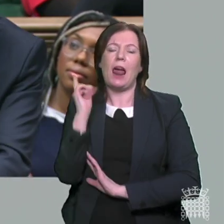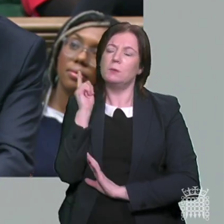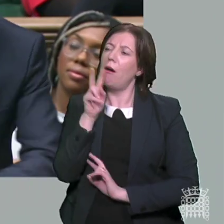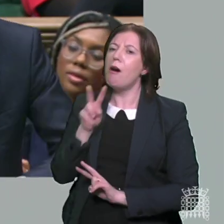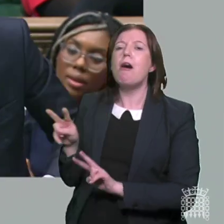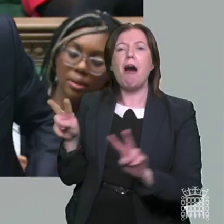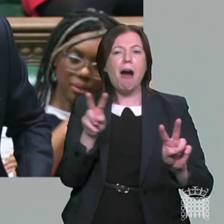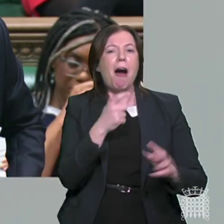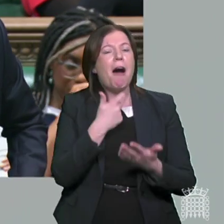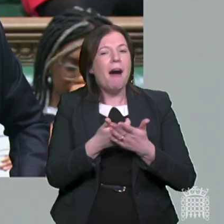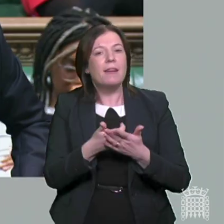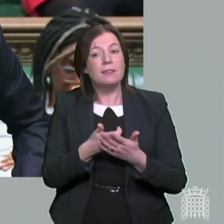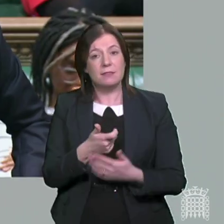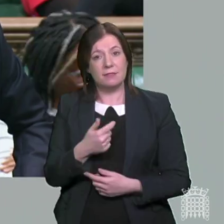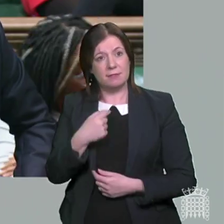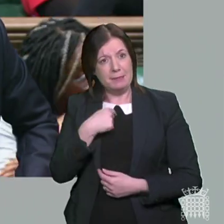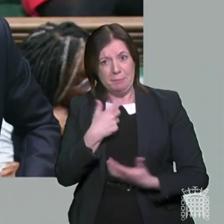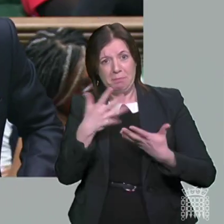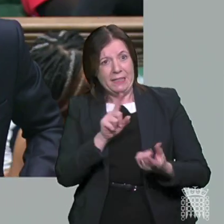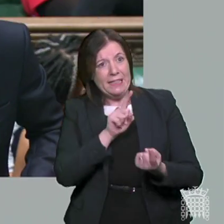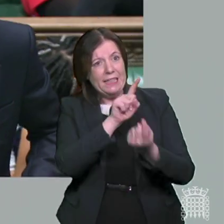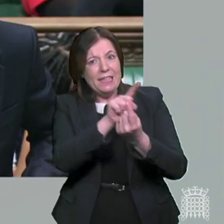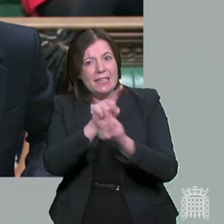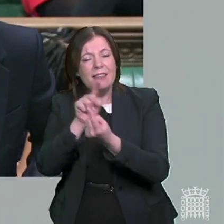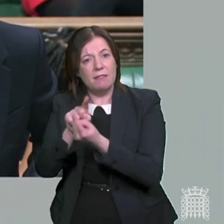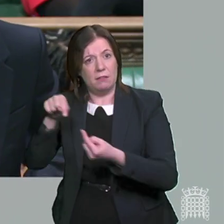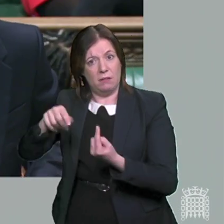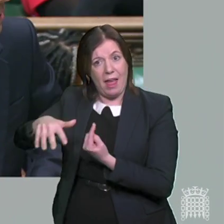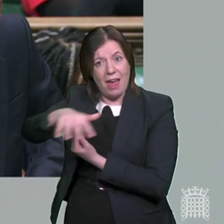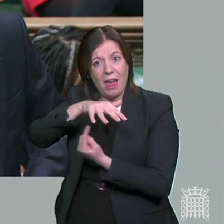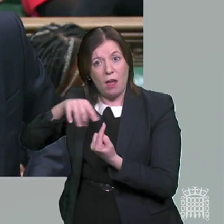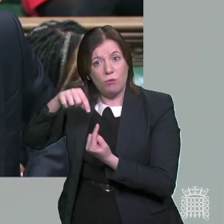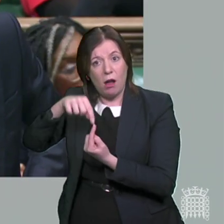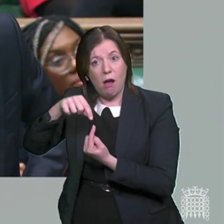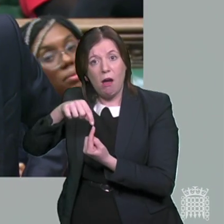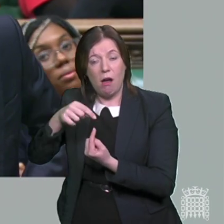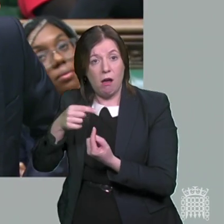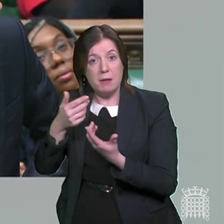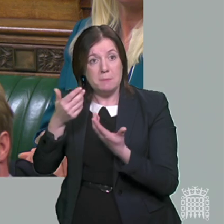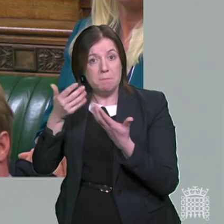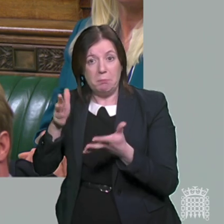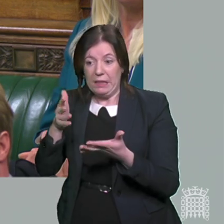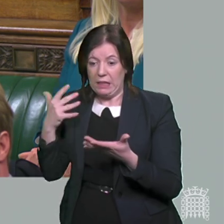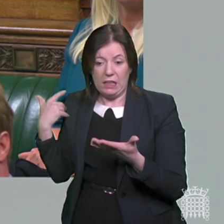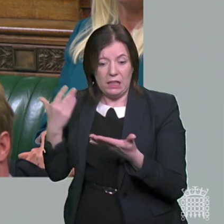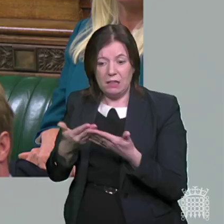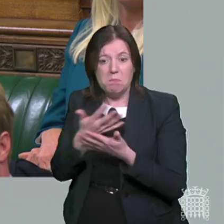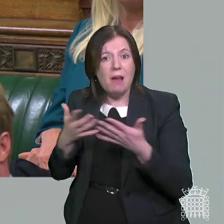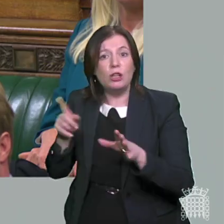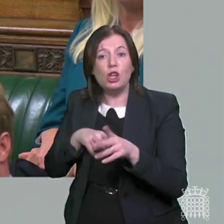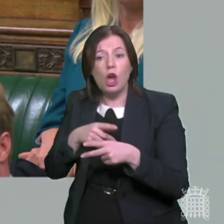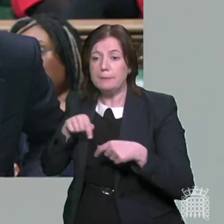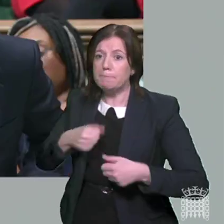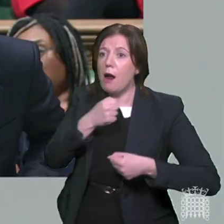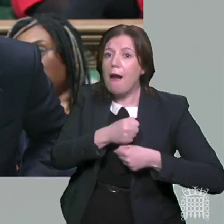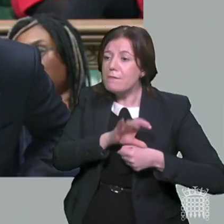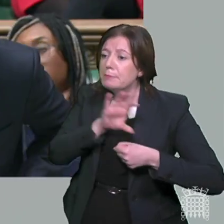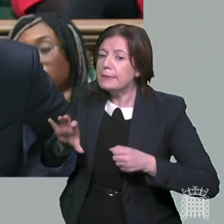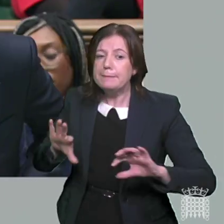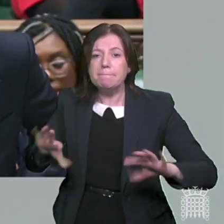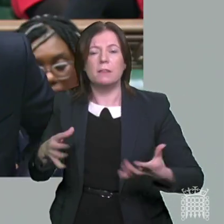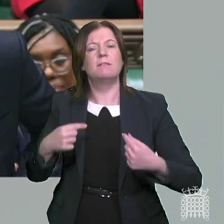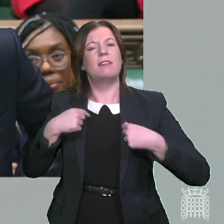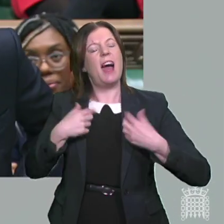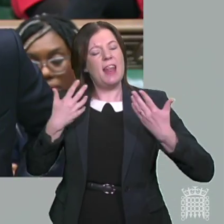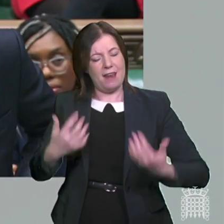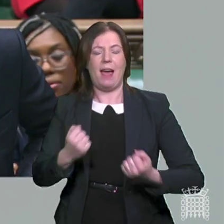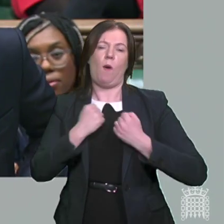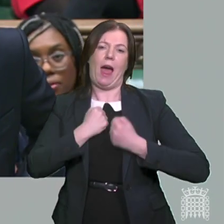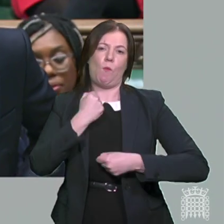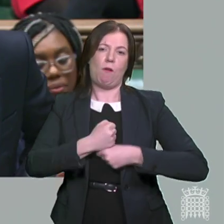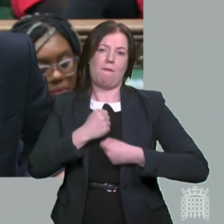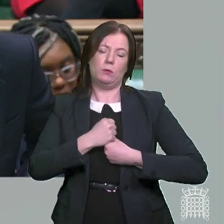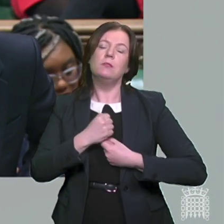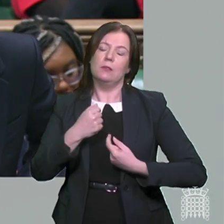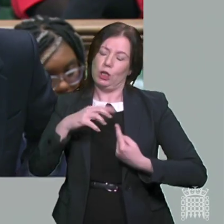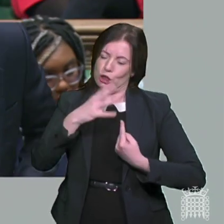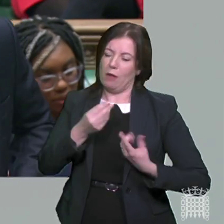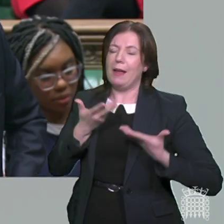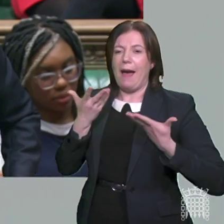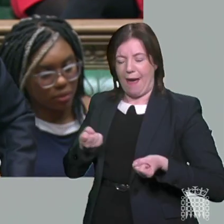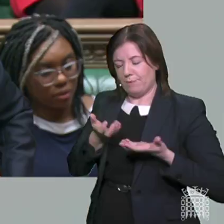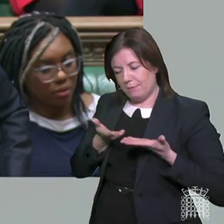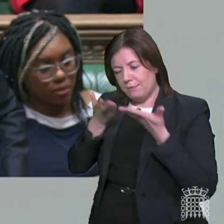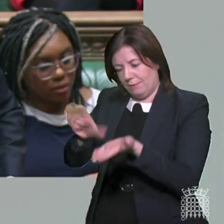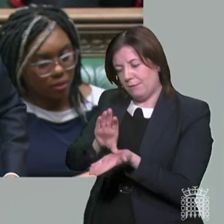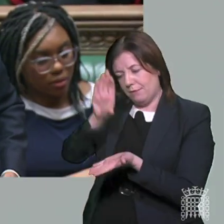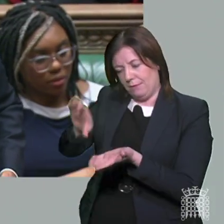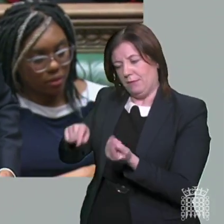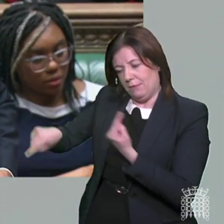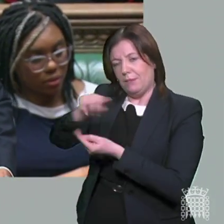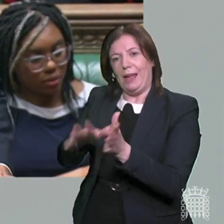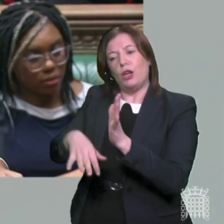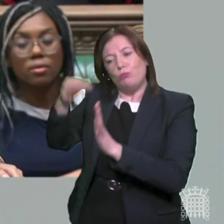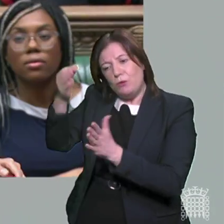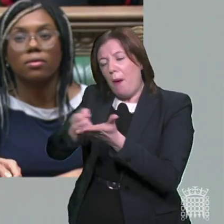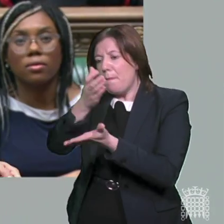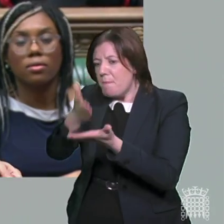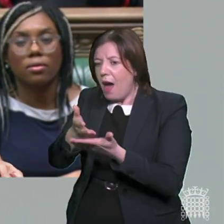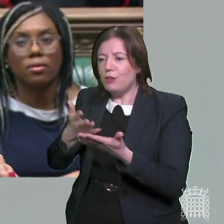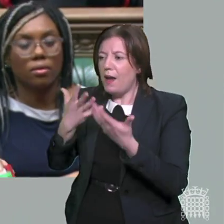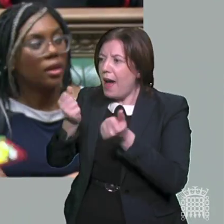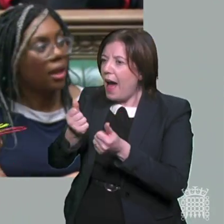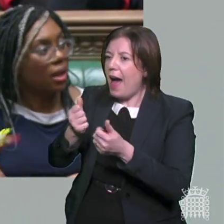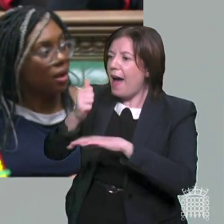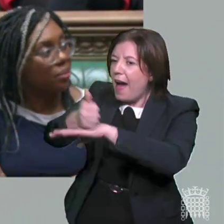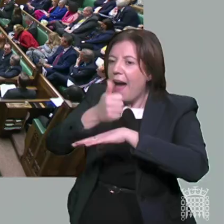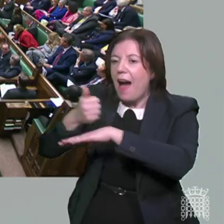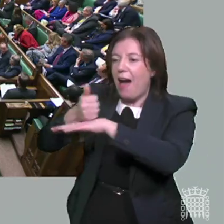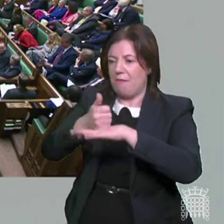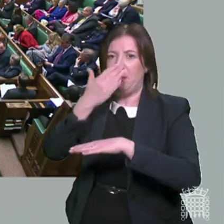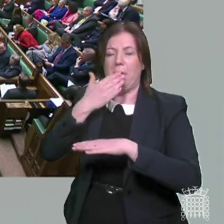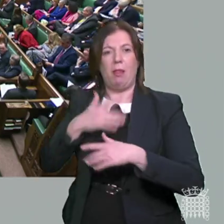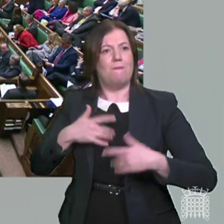As she and many of the people we spoke to pointed out, this was an area that had been forgotten and neglected for decades, but it is this Government who are putting in the investment, spreading opportunity, making jobs and making sure that people can feel enormously proud of the place they call home.